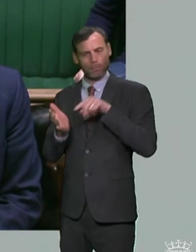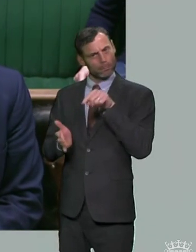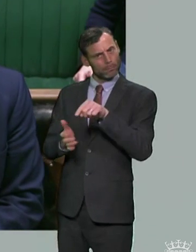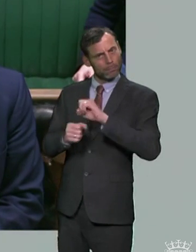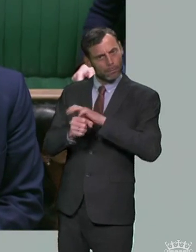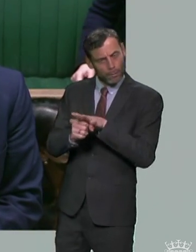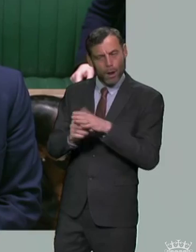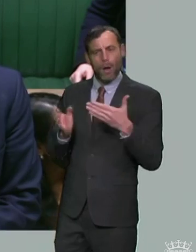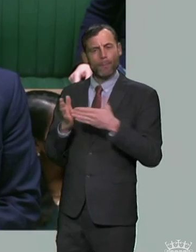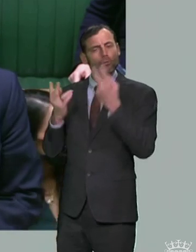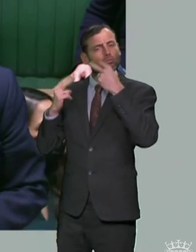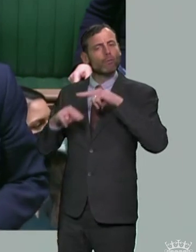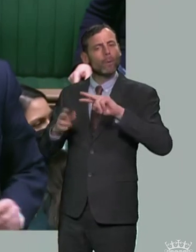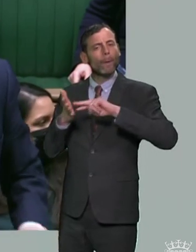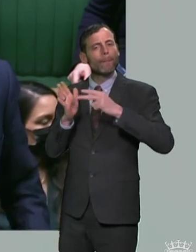Order. Can Members please leave quickly and quietly?